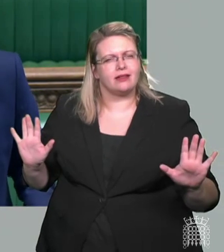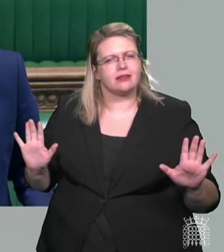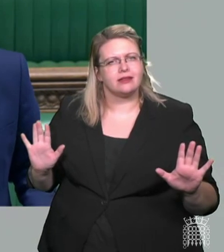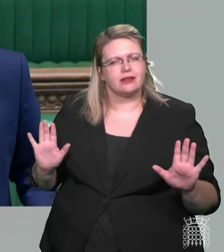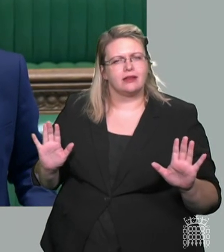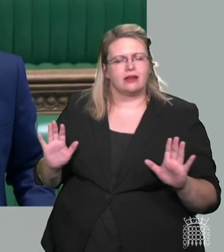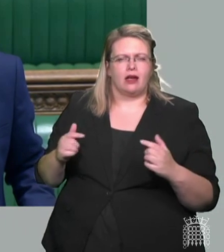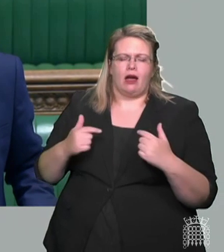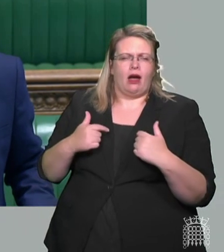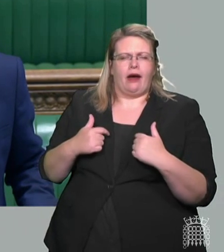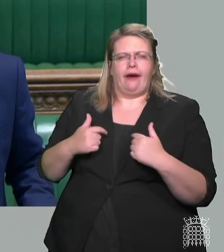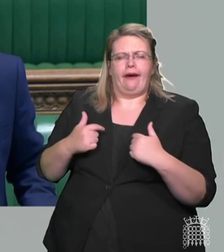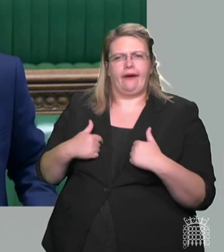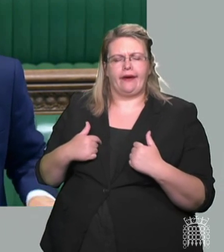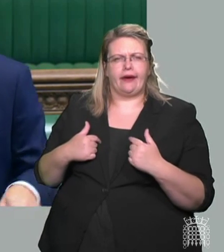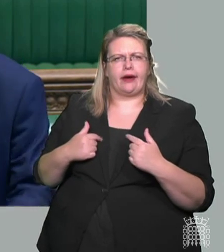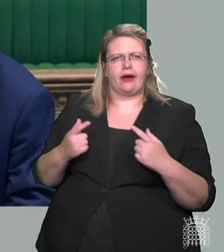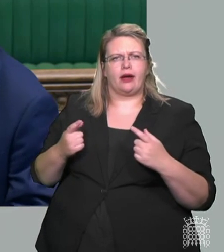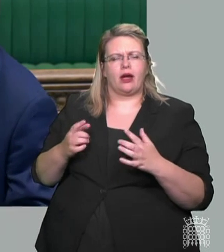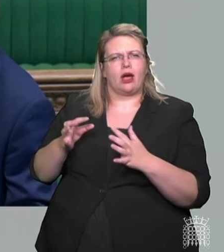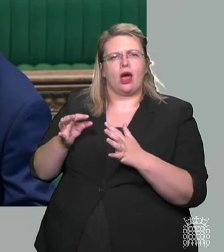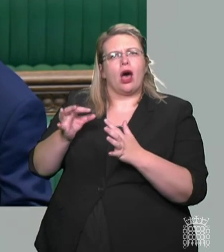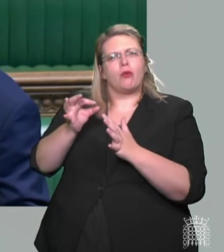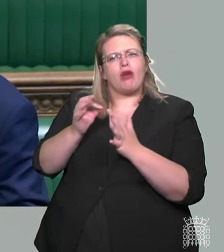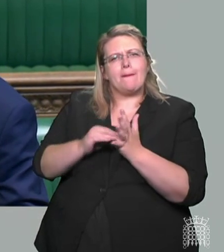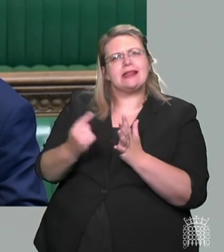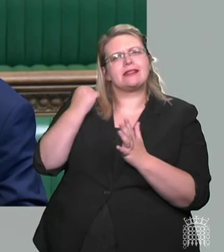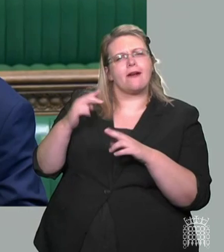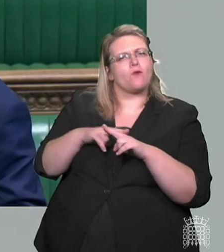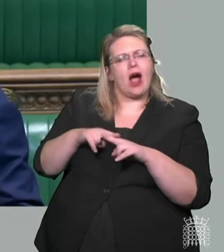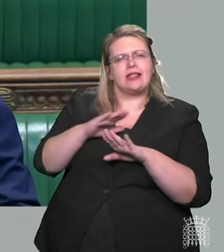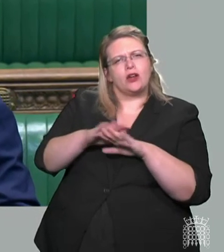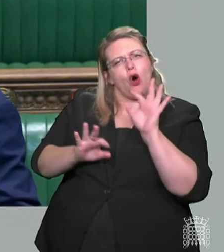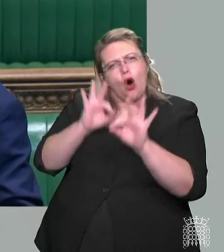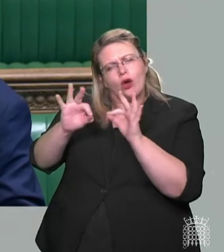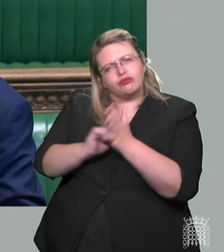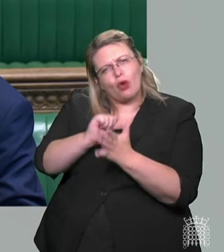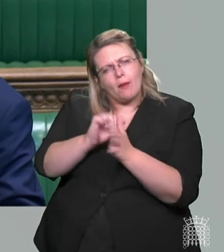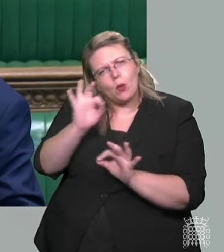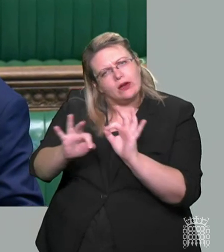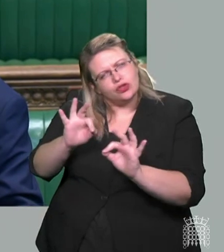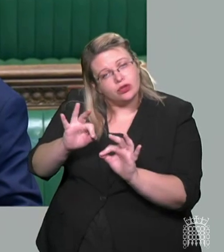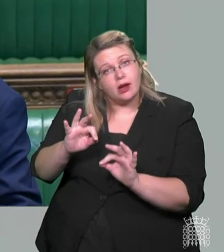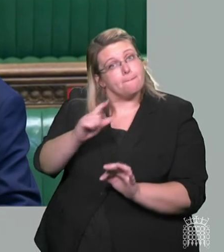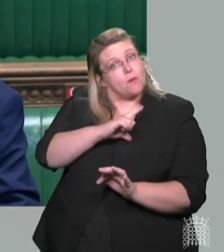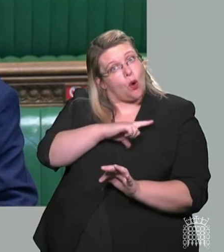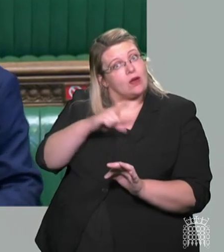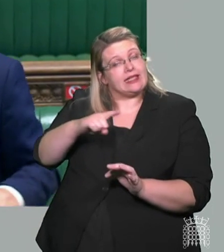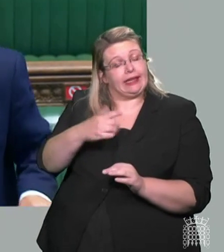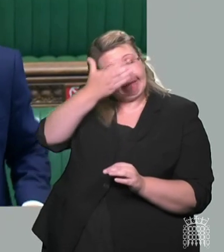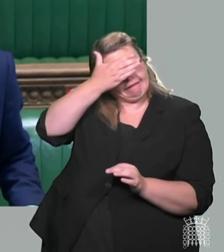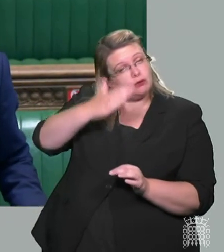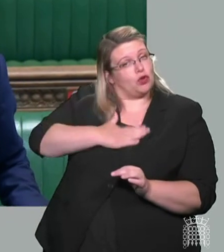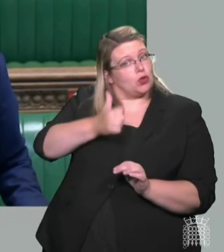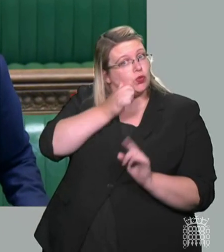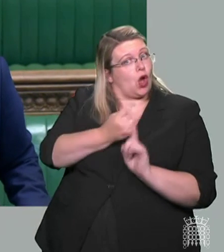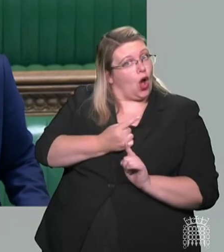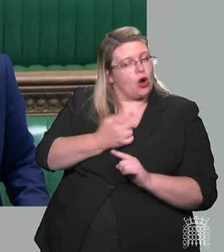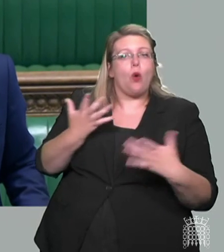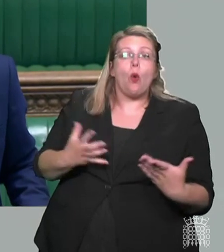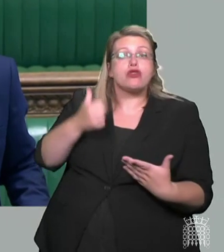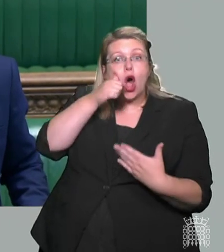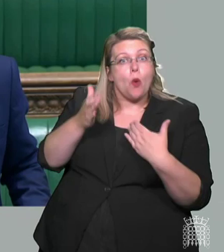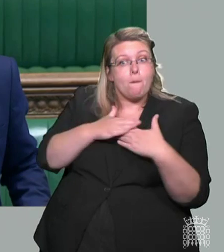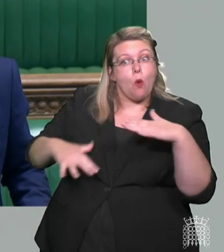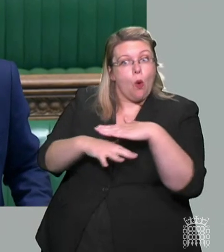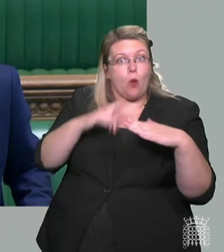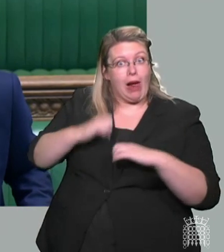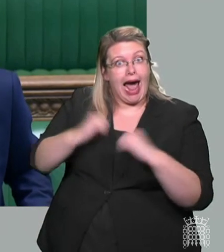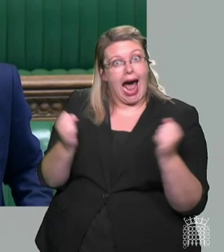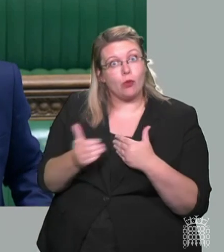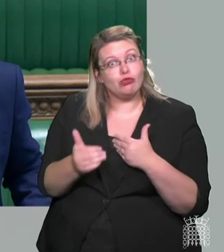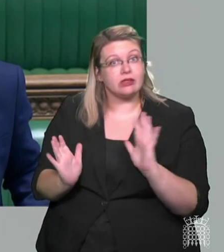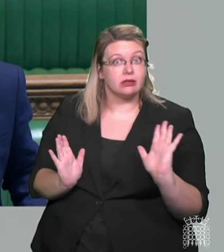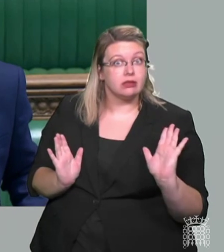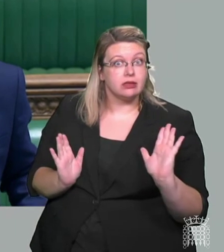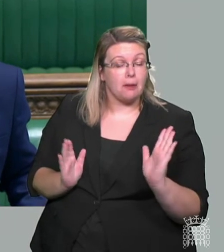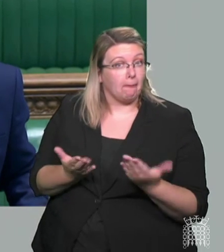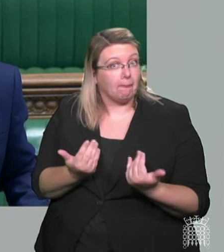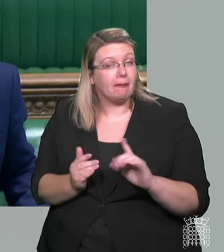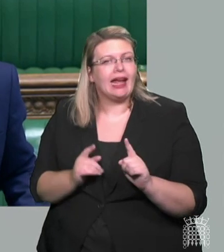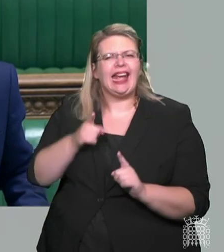I cannot help concluding that the Prime Minister did not ask the relevant questions on Friday morning, either because he did not want to know the answers or because he knows full well that there is more to come out.